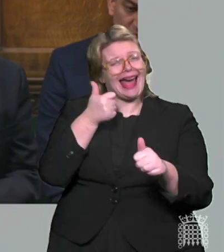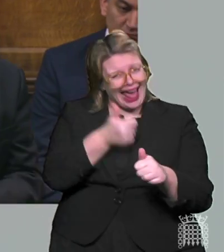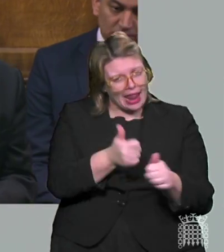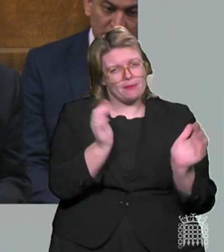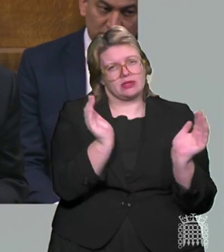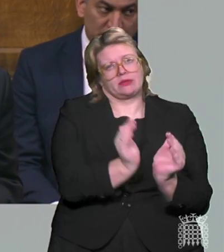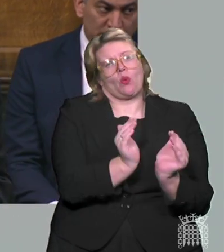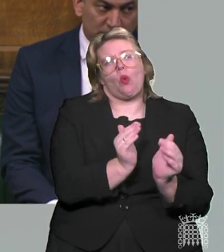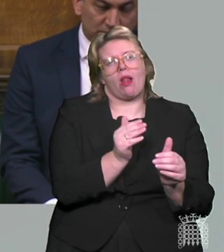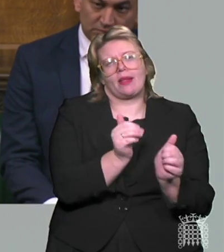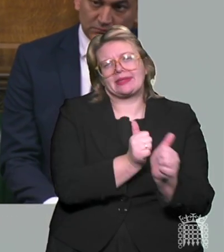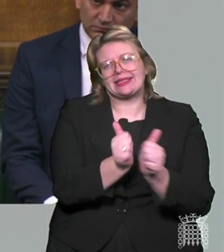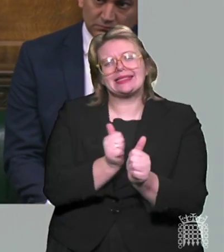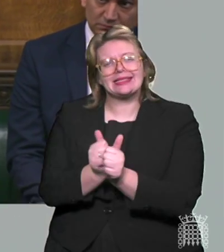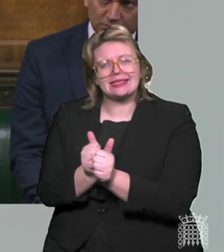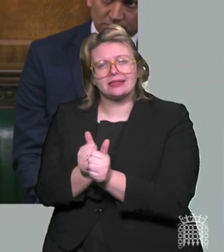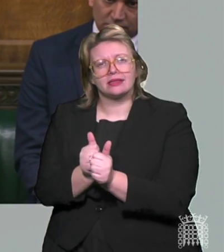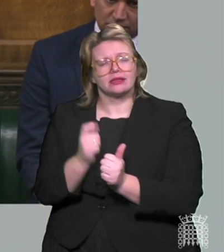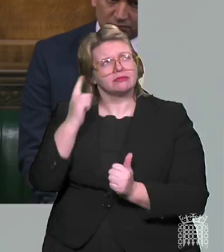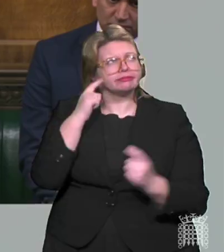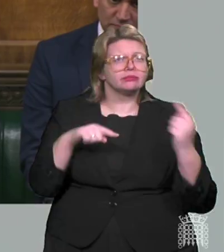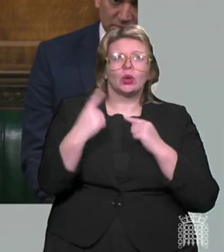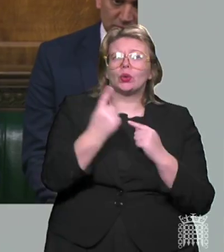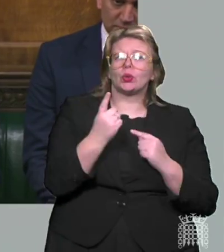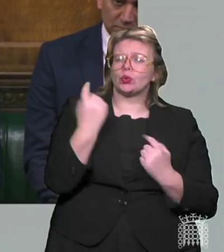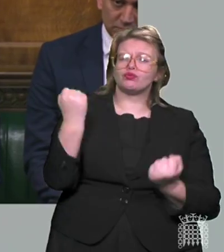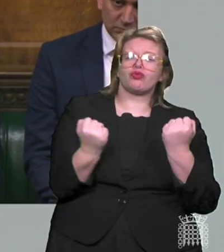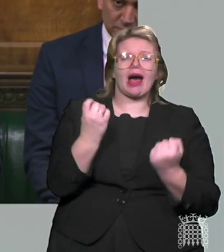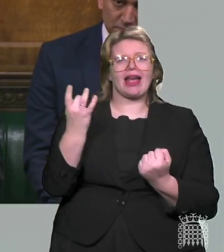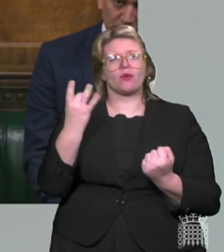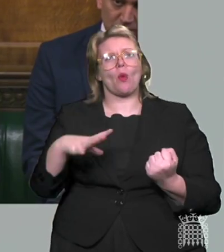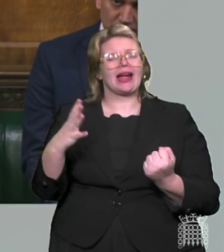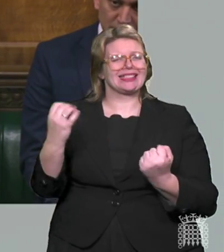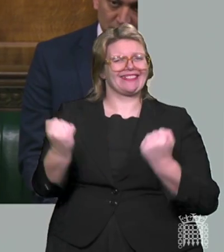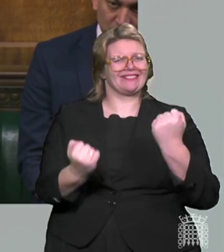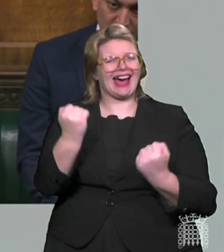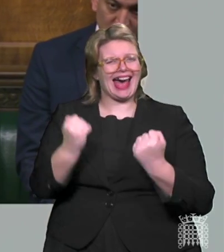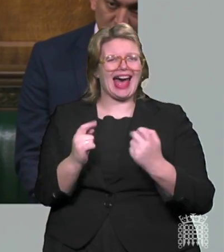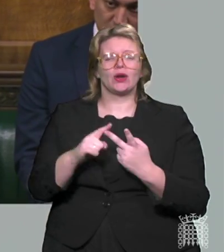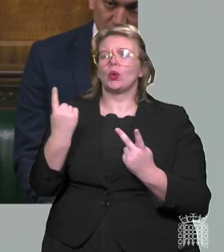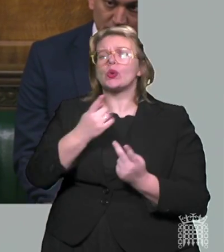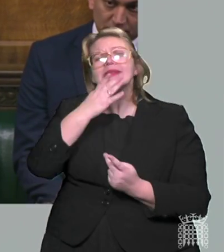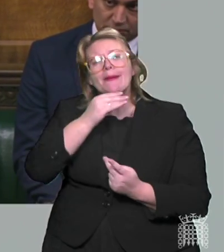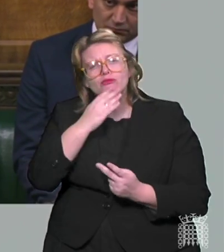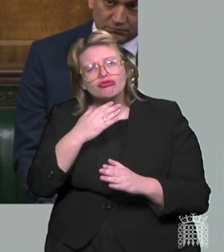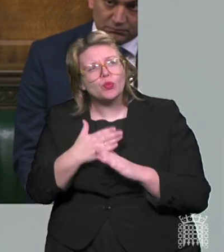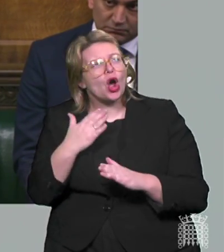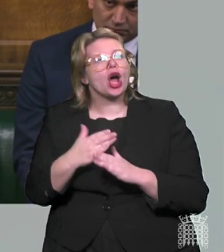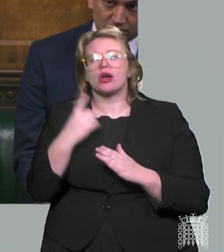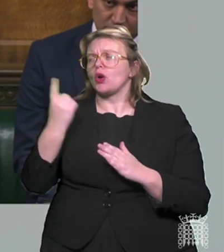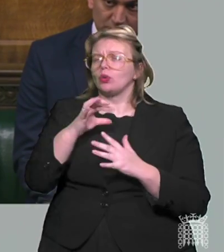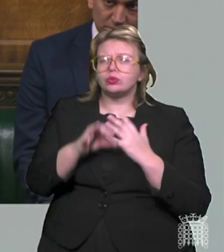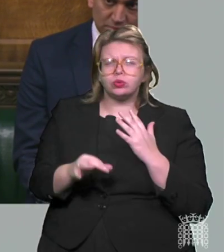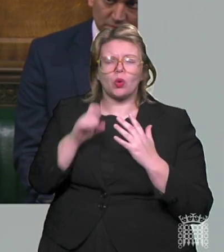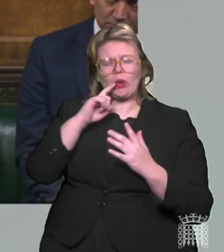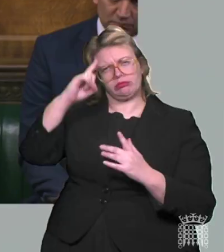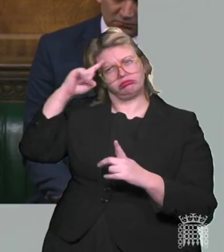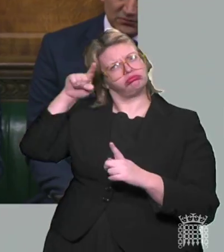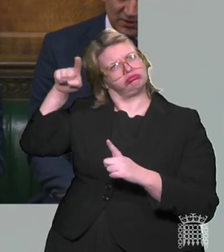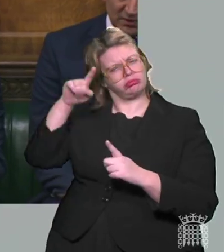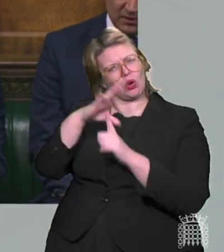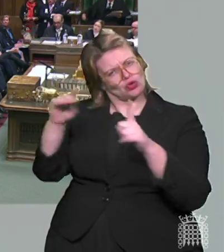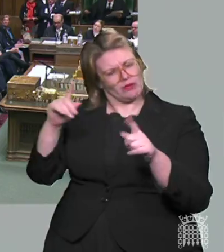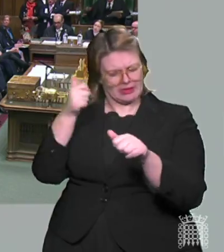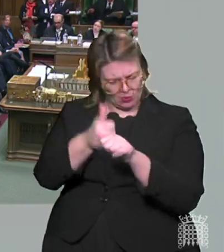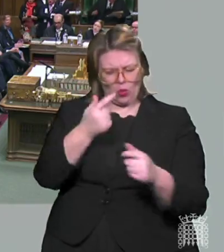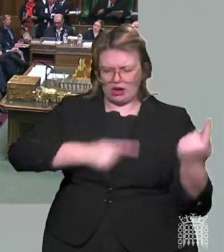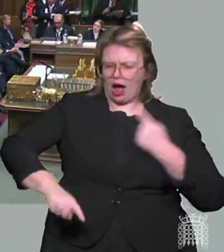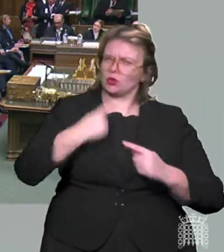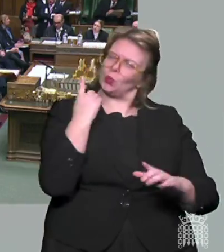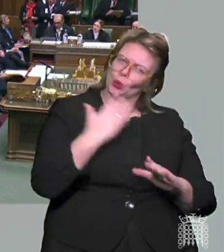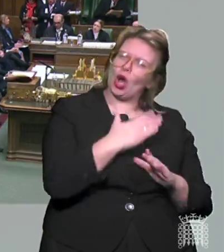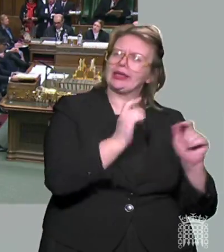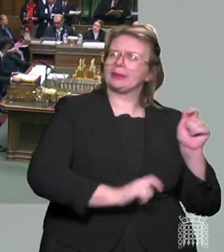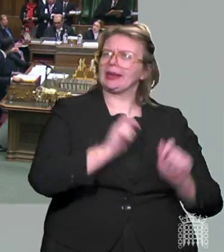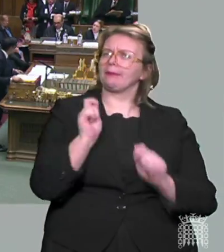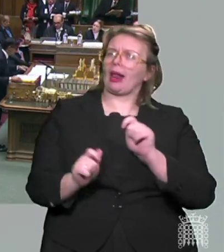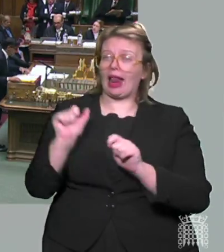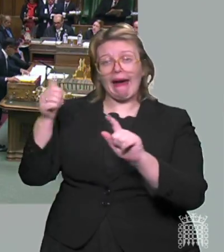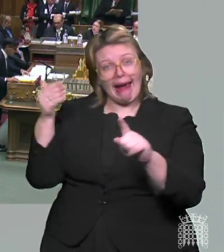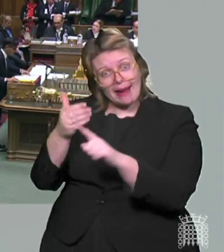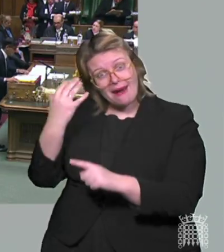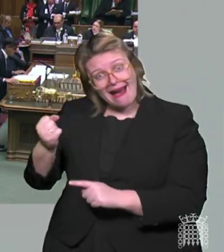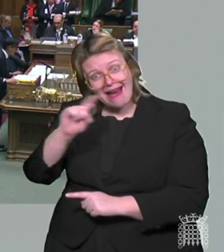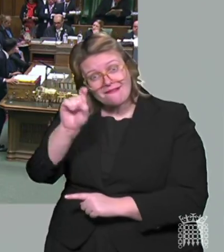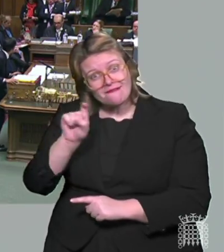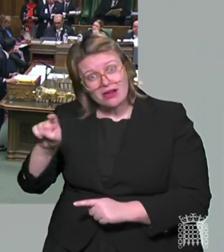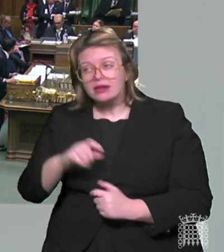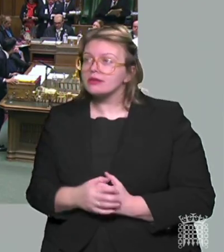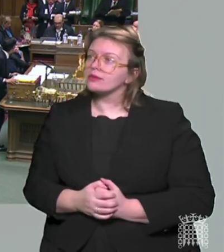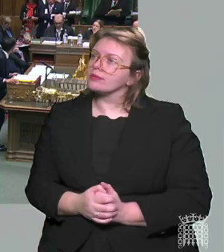Does he share my ambition that every white-van man and woman and every white-coat tech worker in this country will regard the Conservative party as their natural champion?